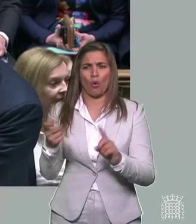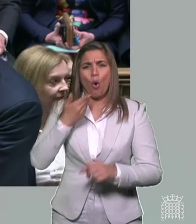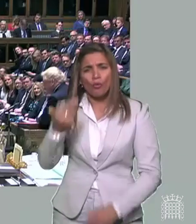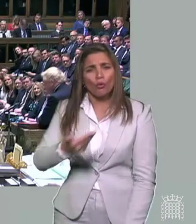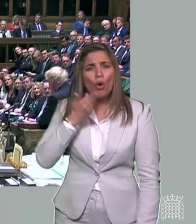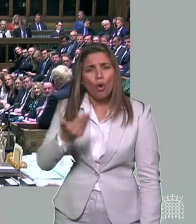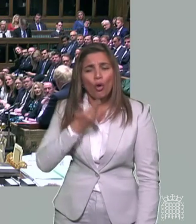Order.